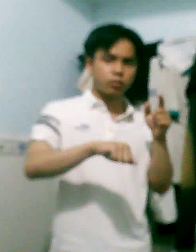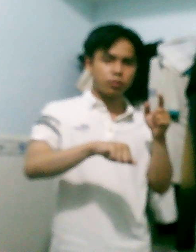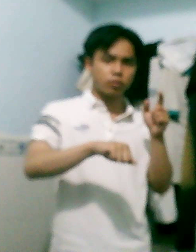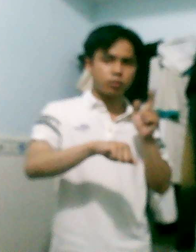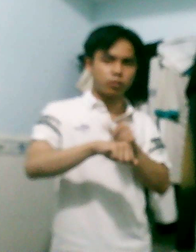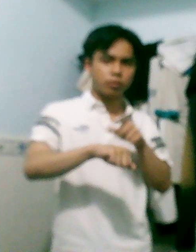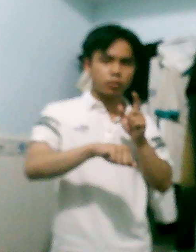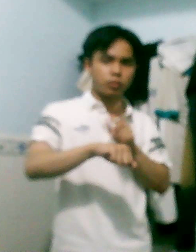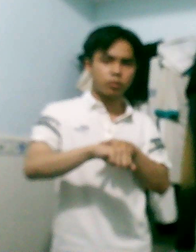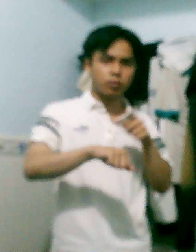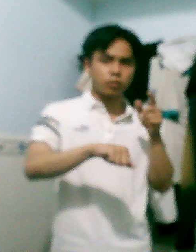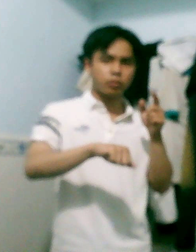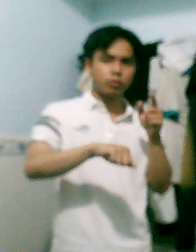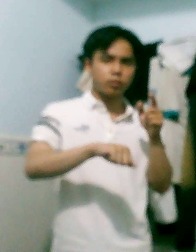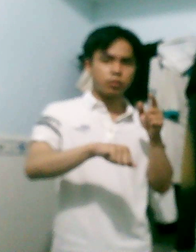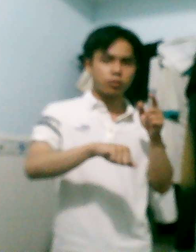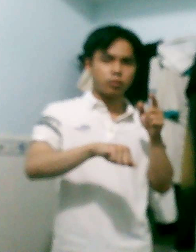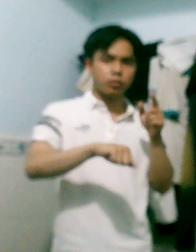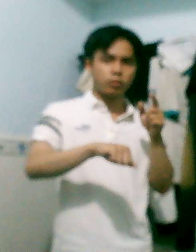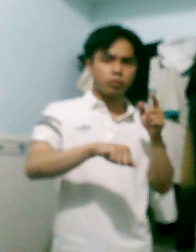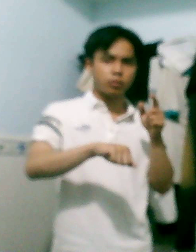gio